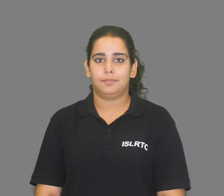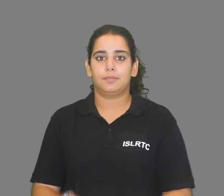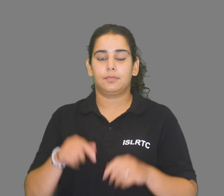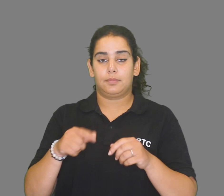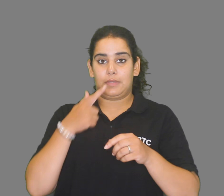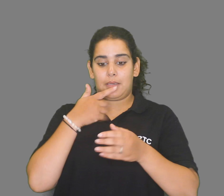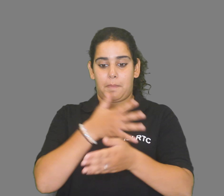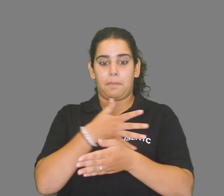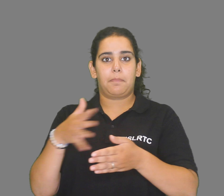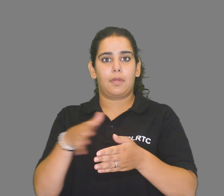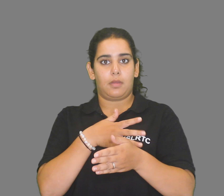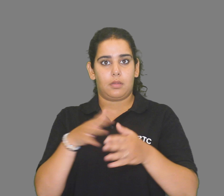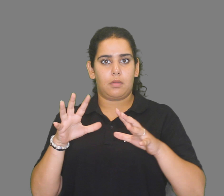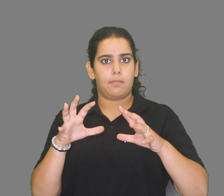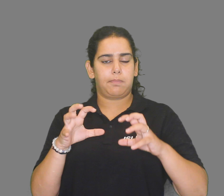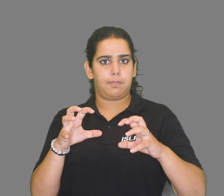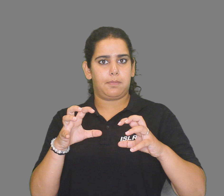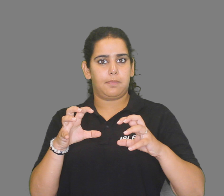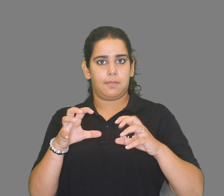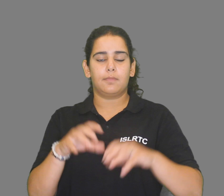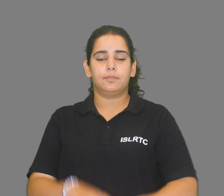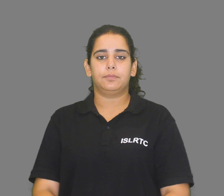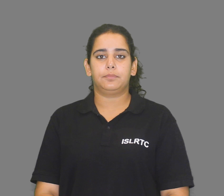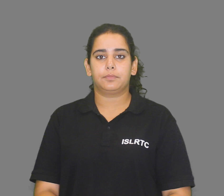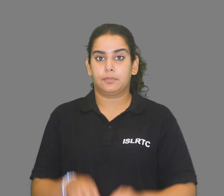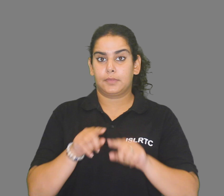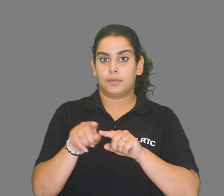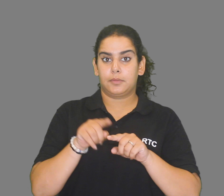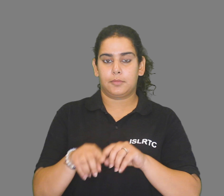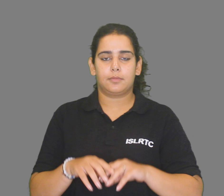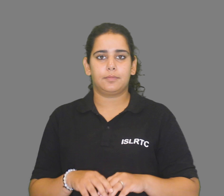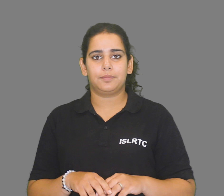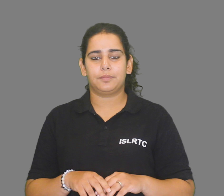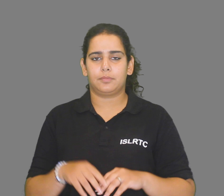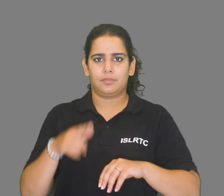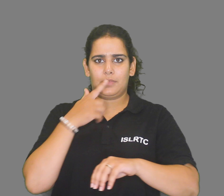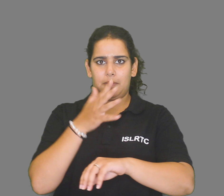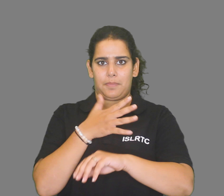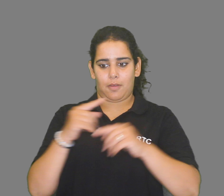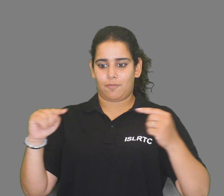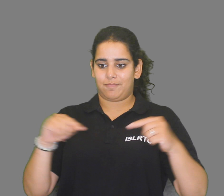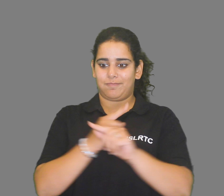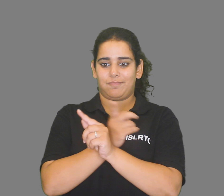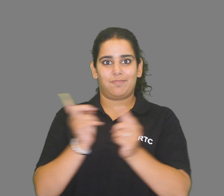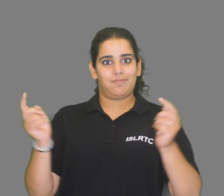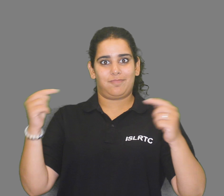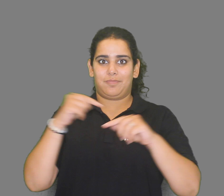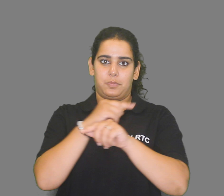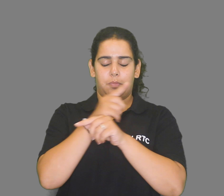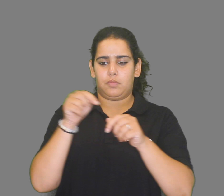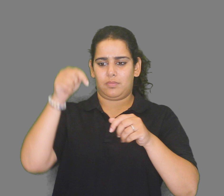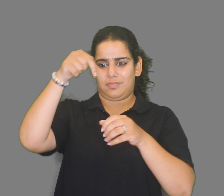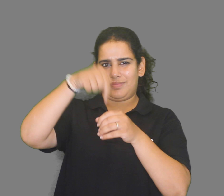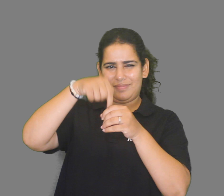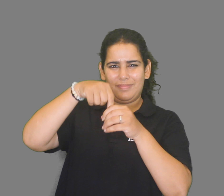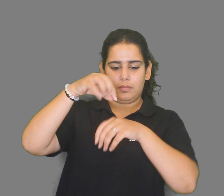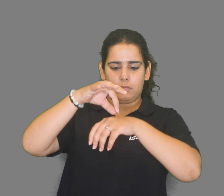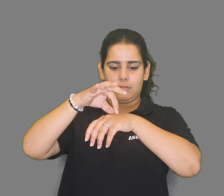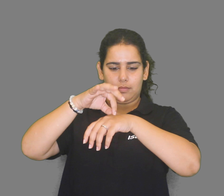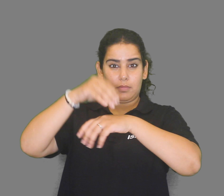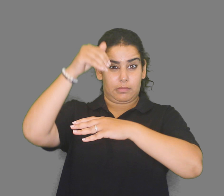Compartment A separate section or part of a structure or container